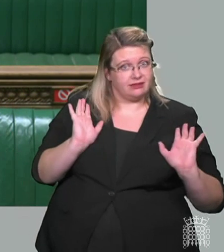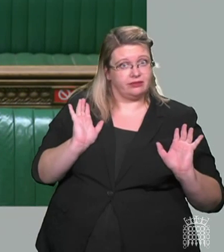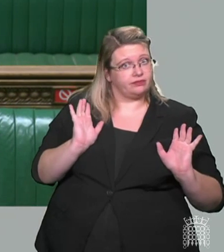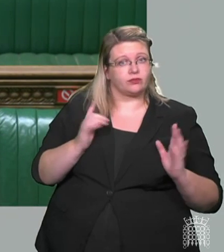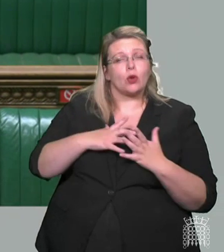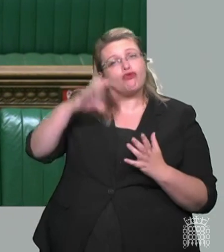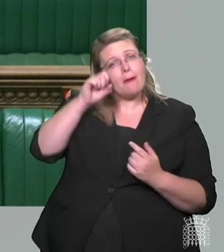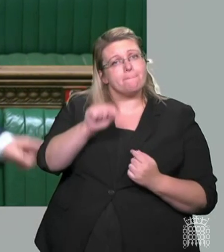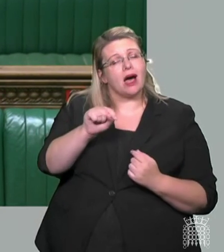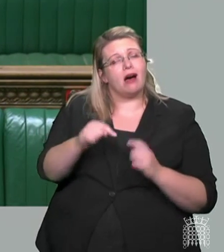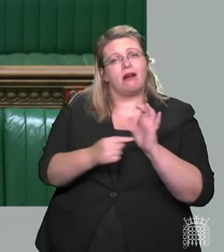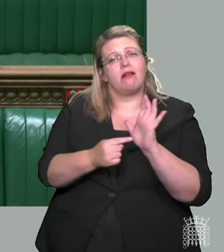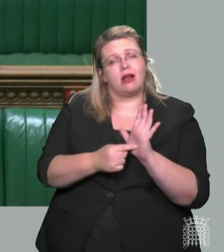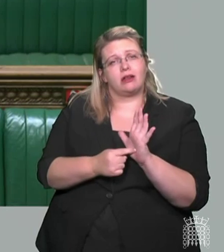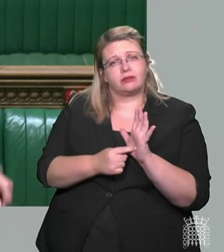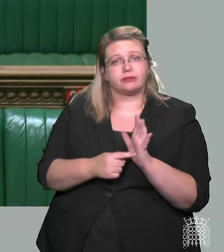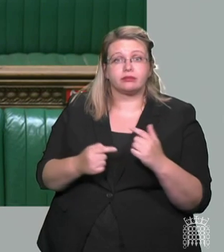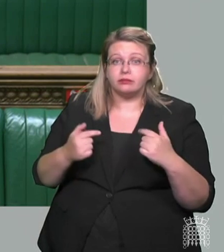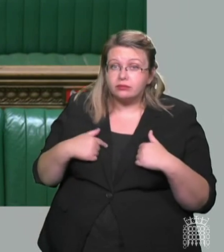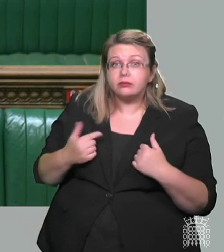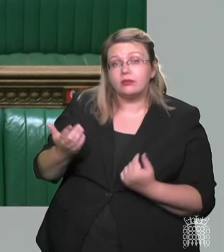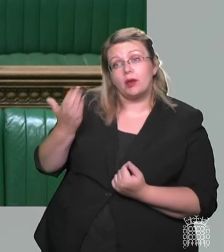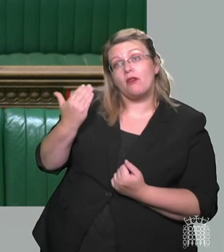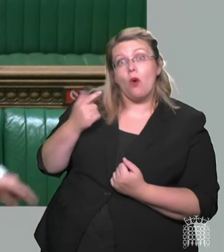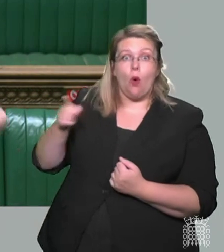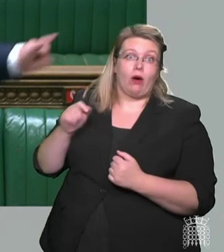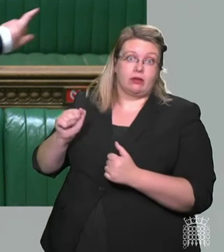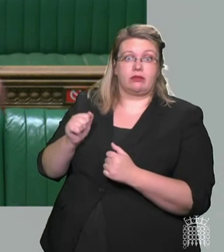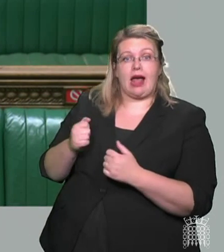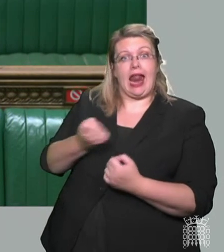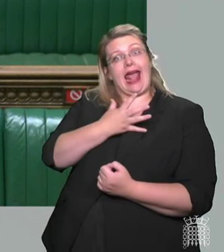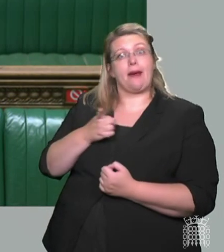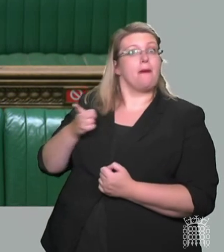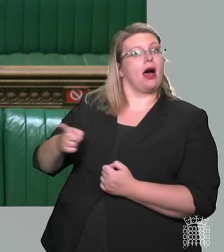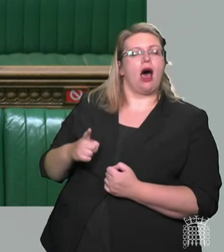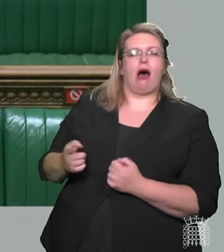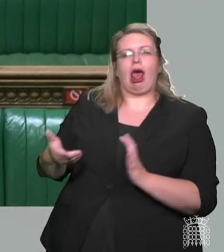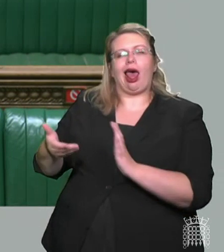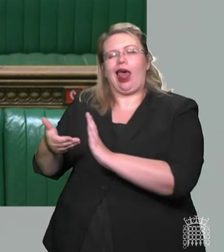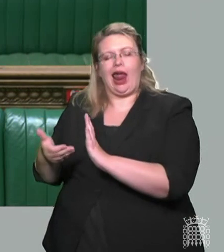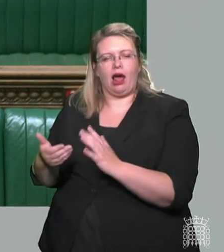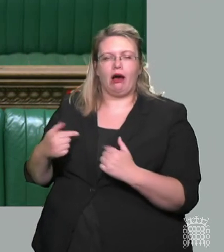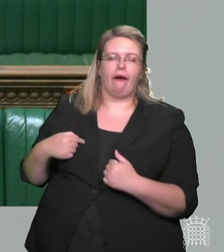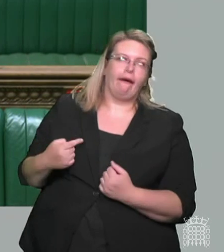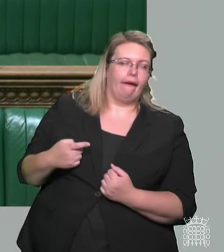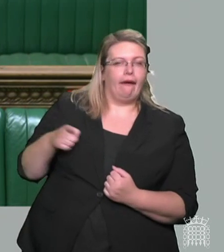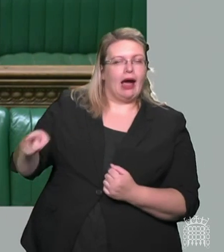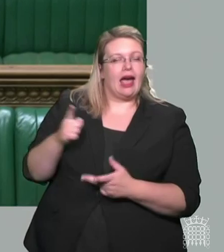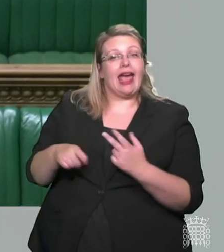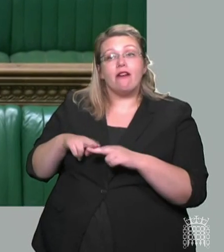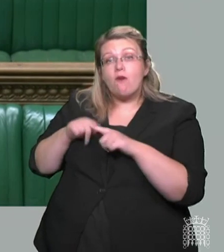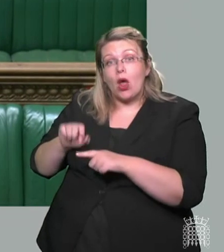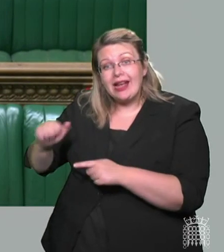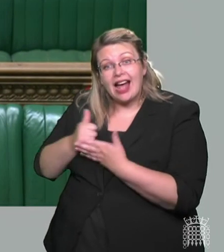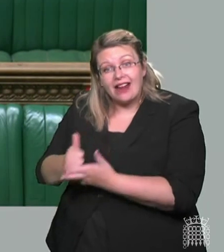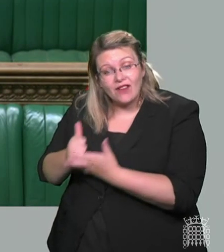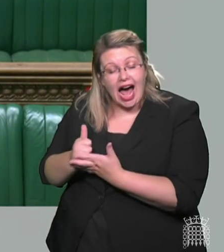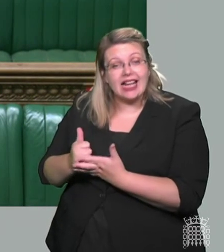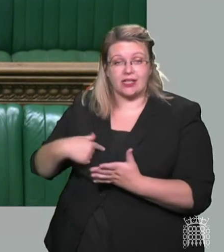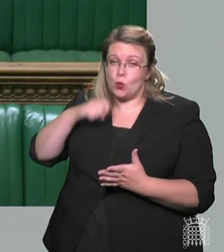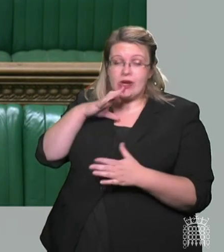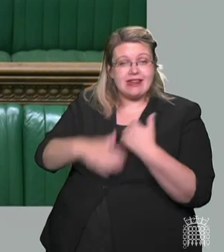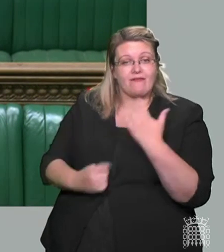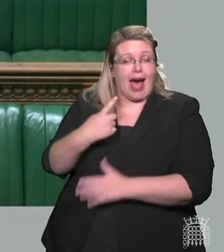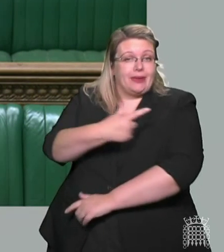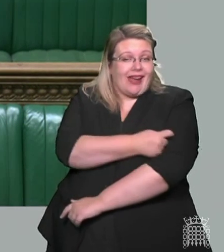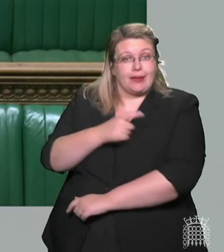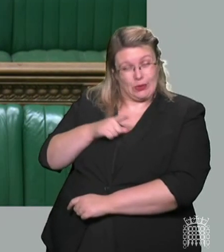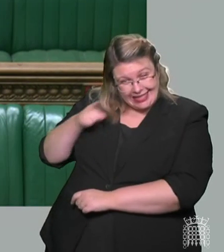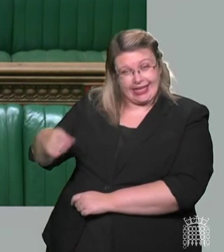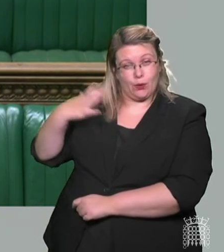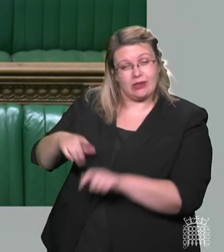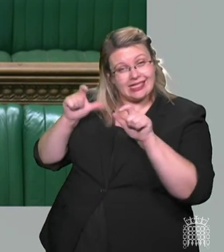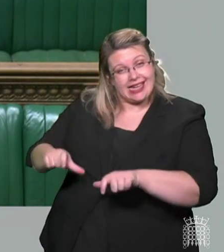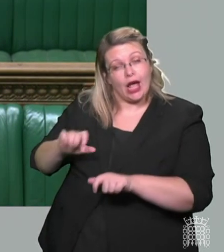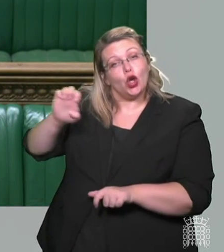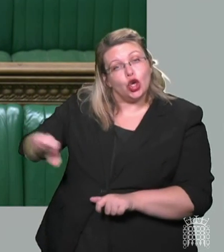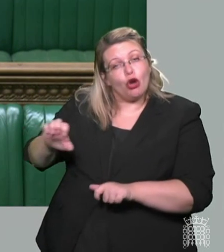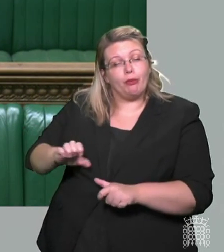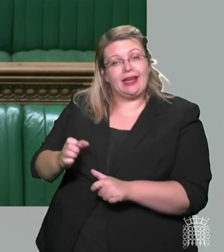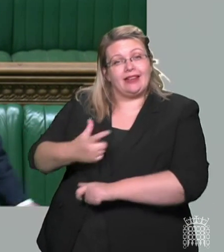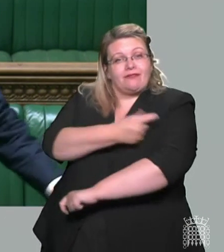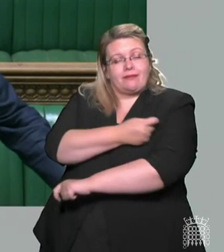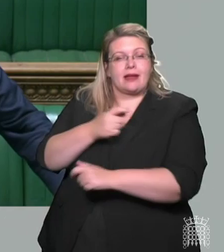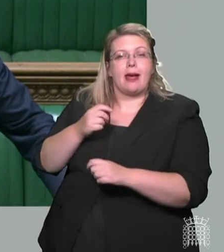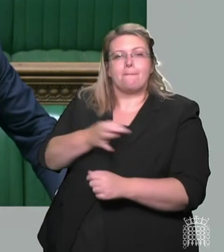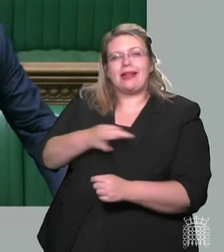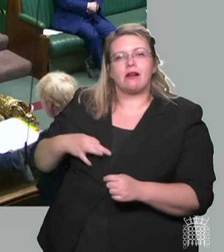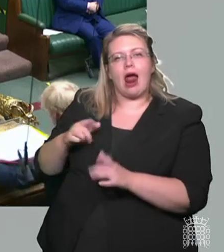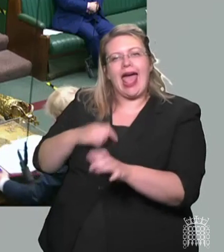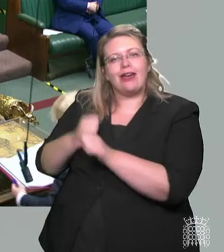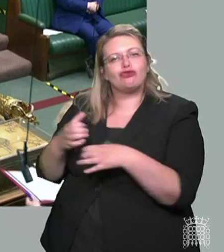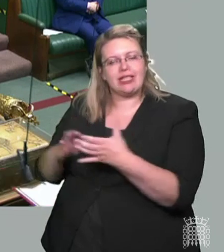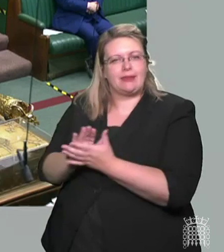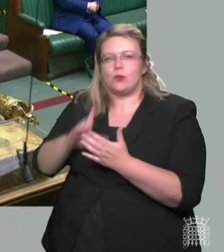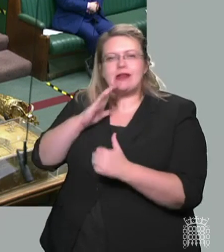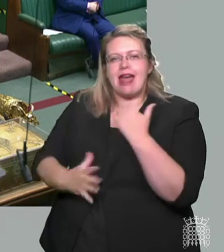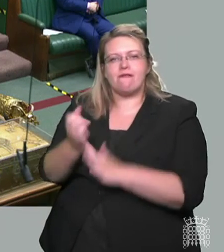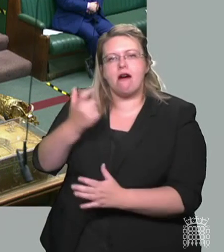Never let it be forgotten that if we had followed the advice of the right honourable and learned Gentleman, that would not be possible because it was under his proposals that we would have stayed in the European Medicines Agency and been unable to deliver the vaccine roll-out at all.